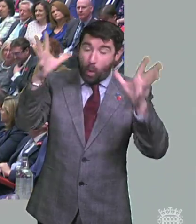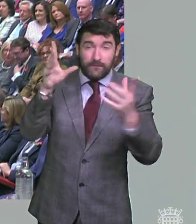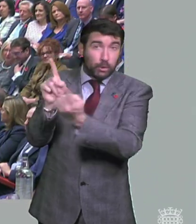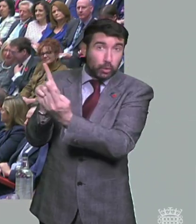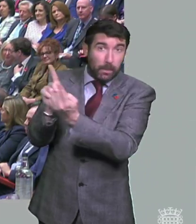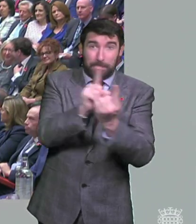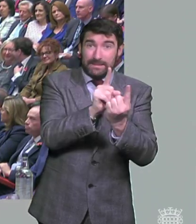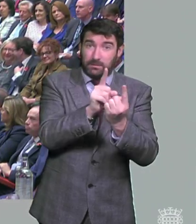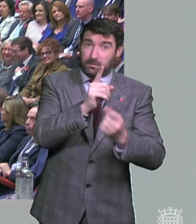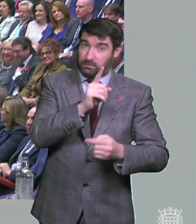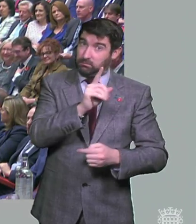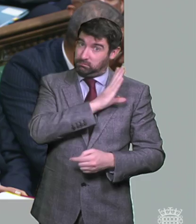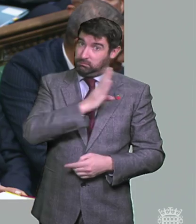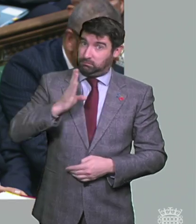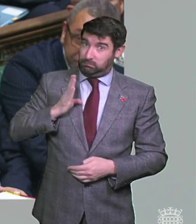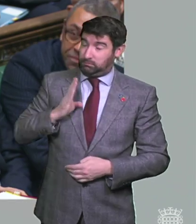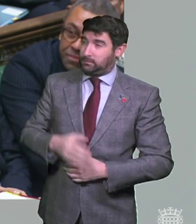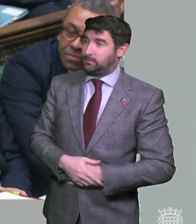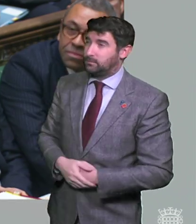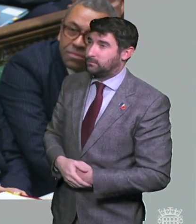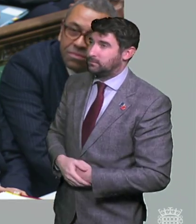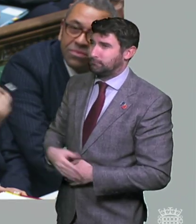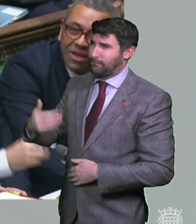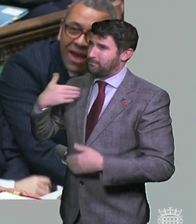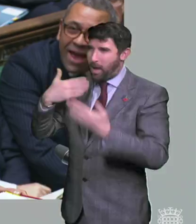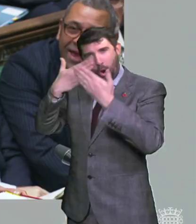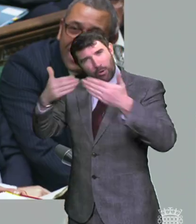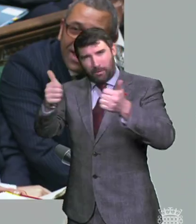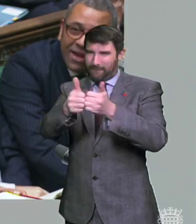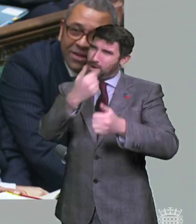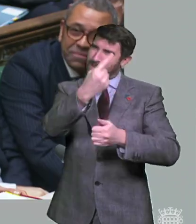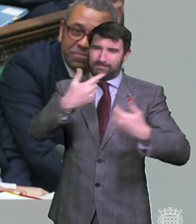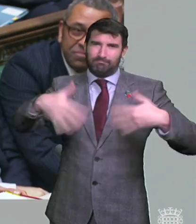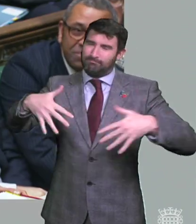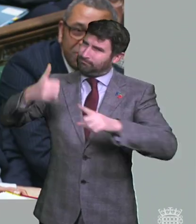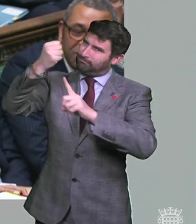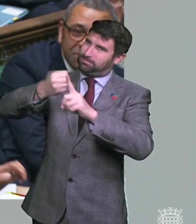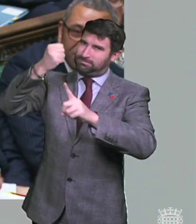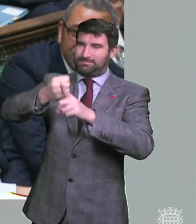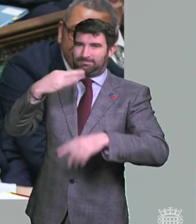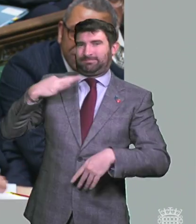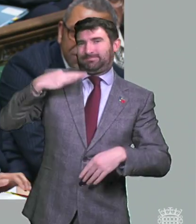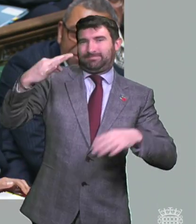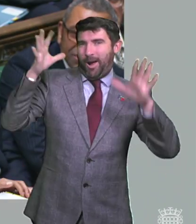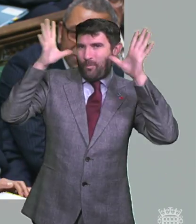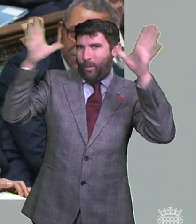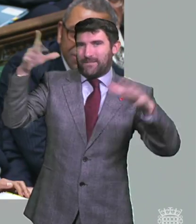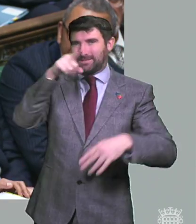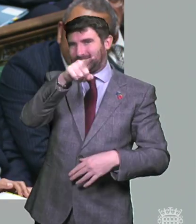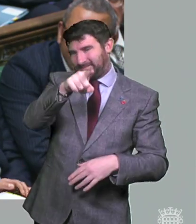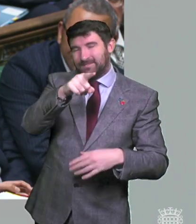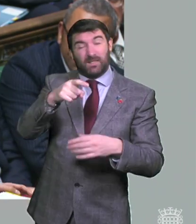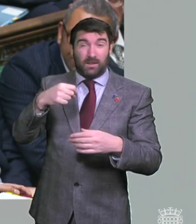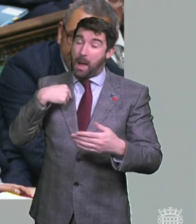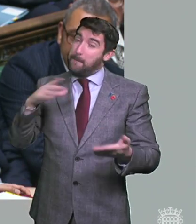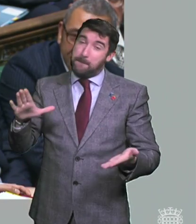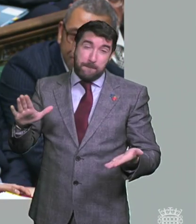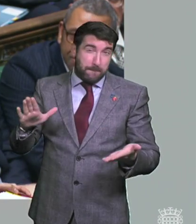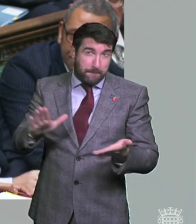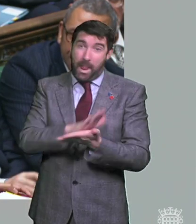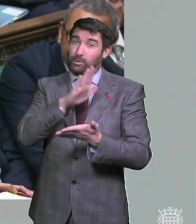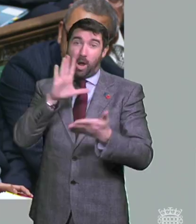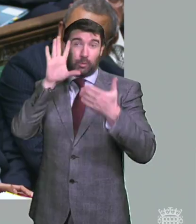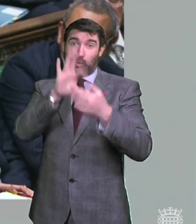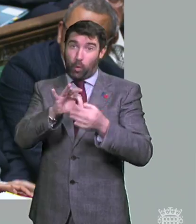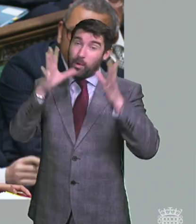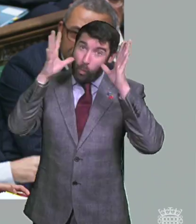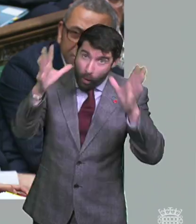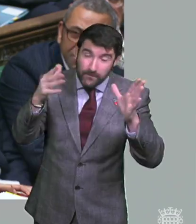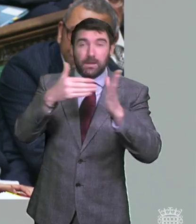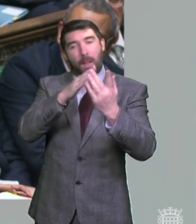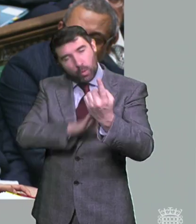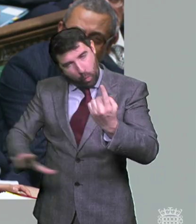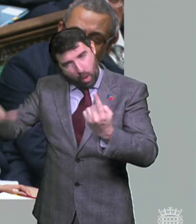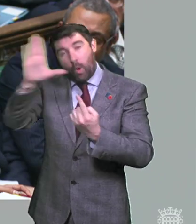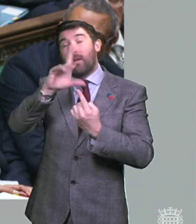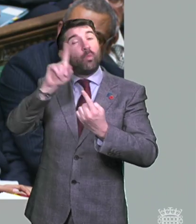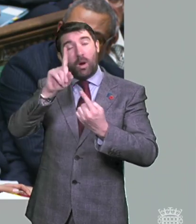My honourable Friend is a fantastic champion for Watford, and it is a pleasure to join him in thanking the Royal British Legion’s poppy appeal volunteers in Watford and across the country.